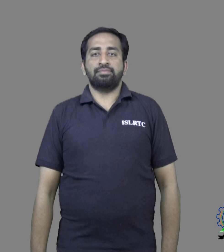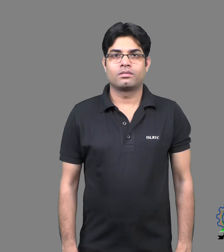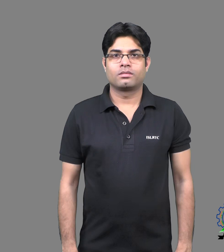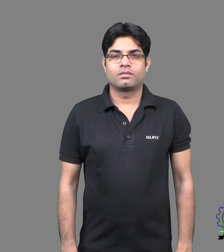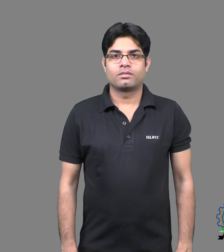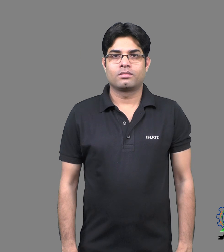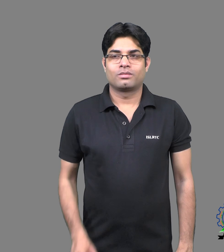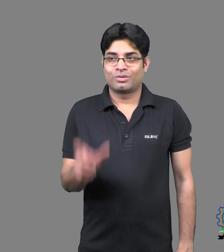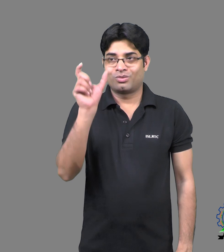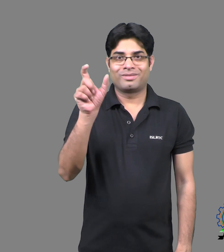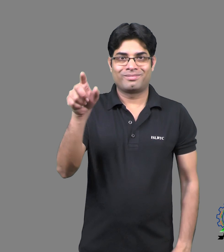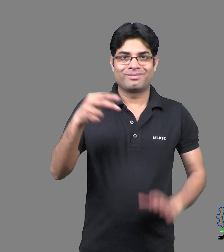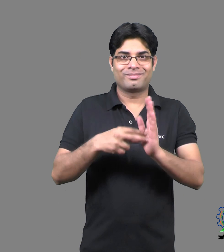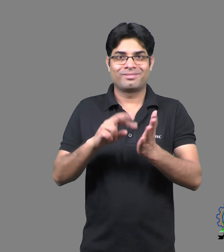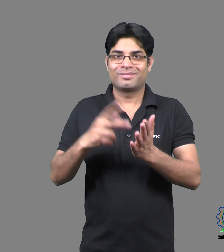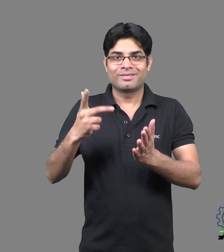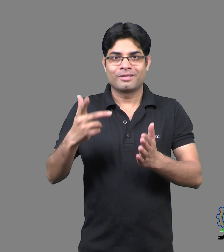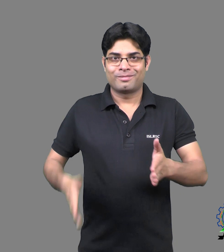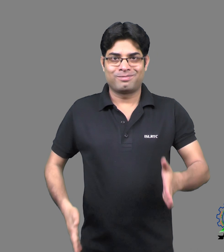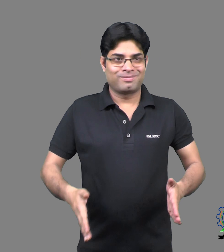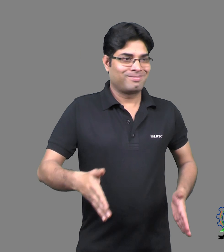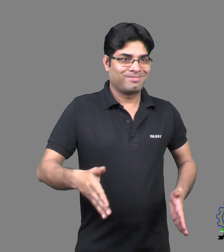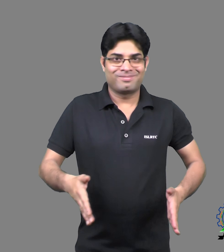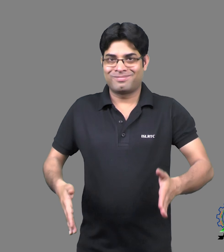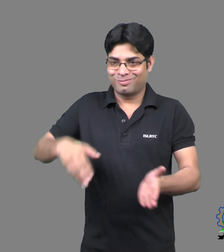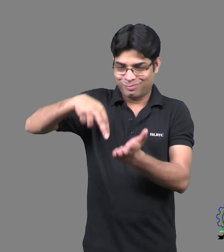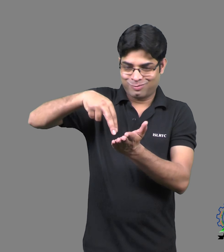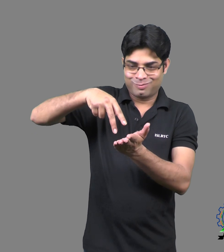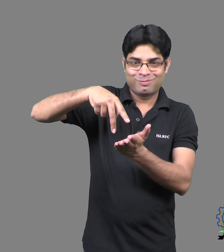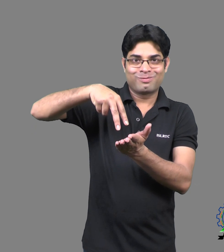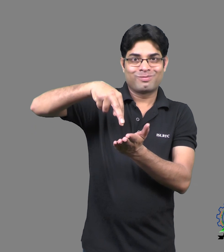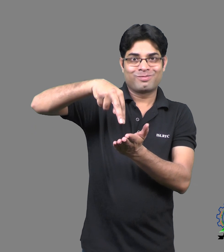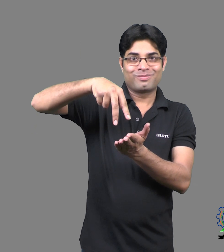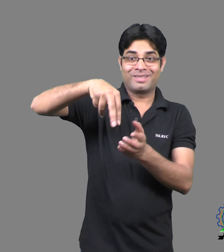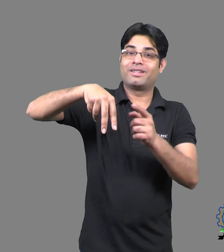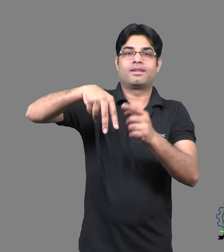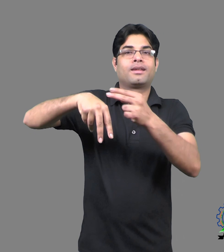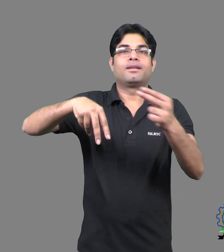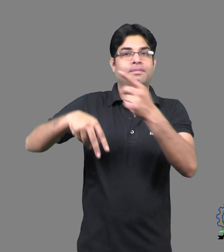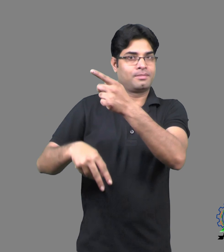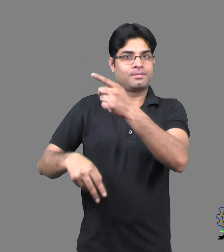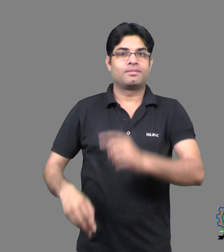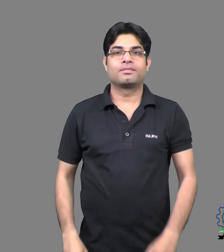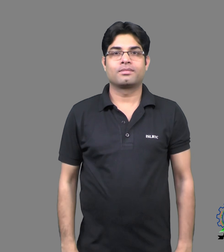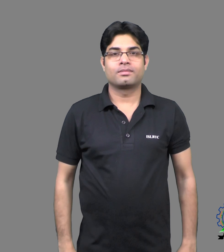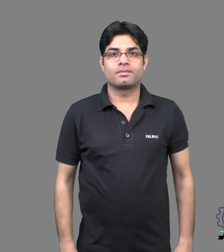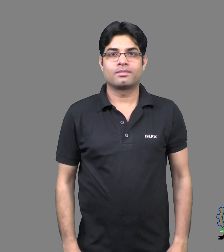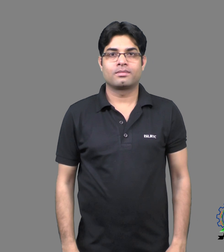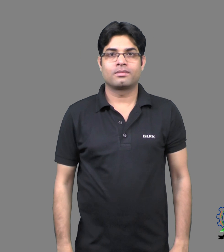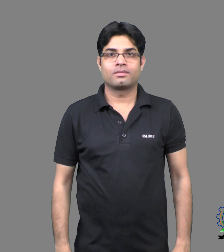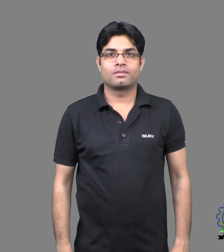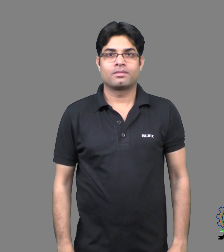Bipedal Robot